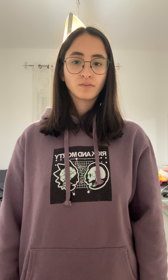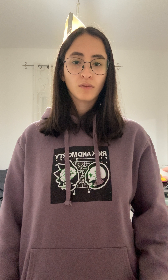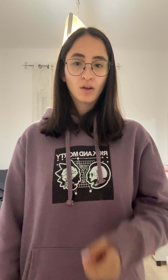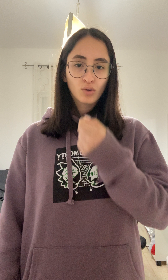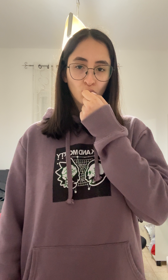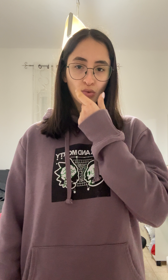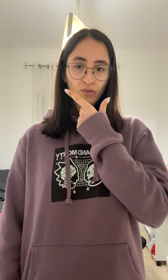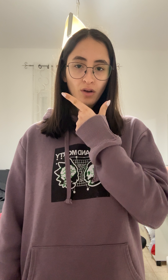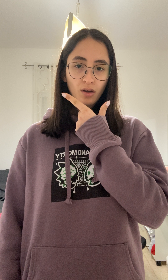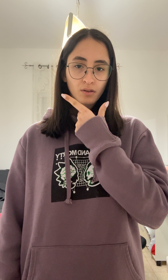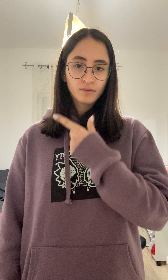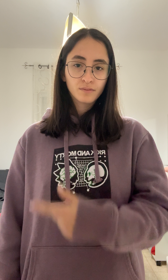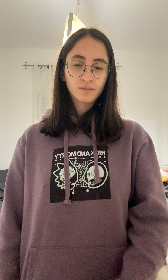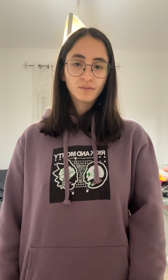תרופה